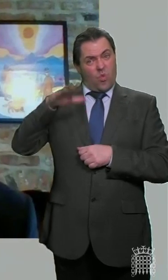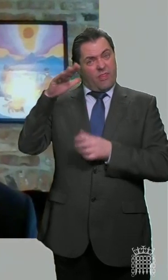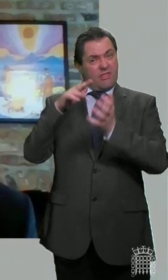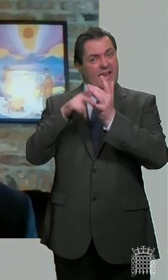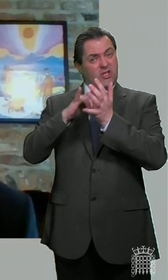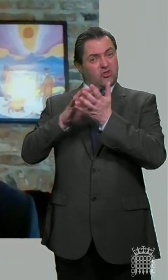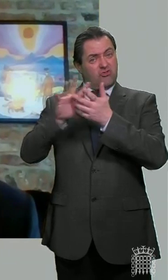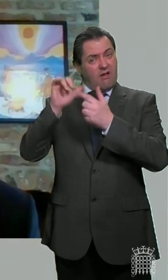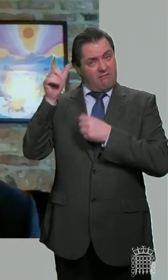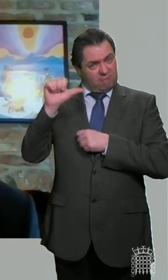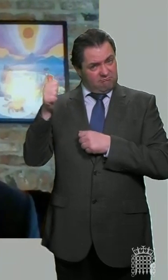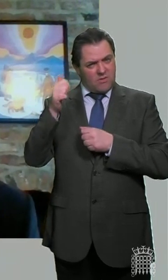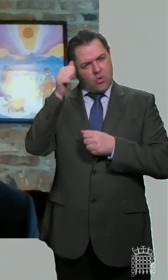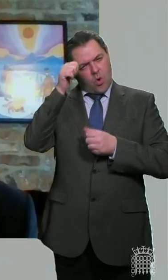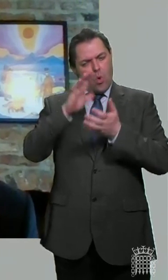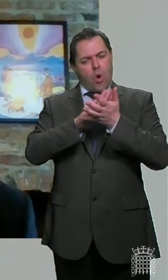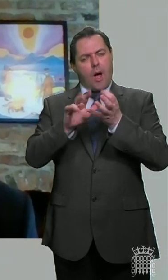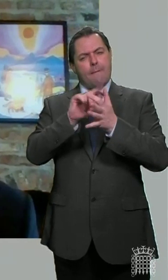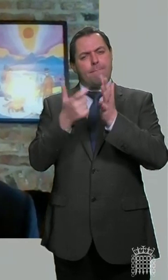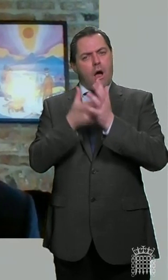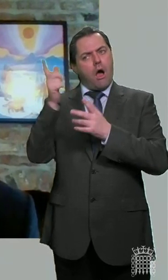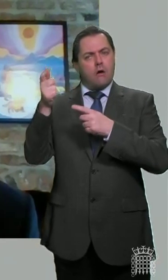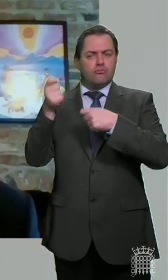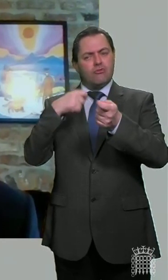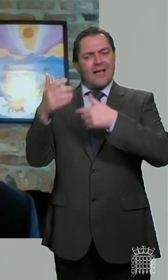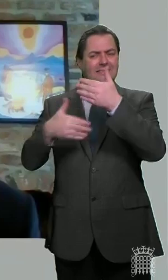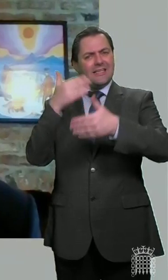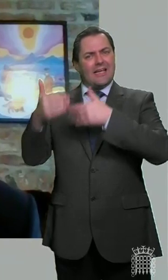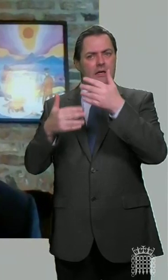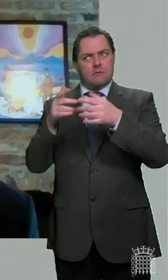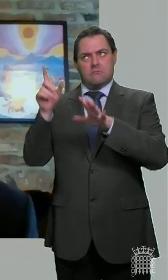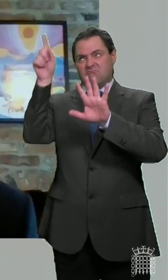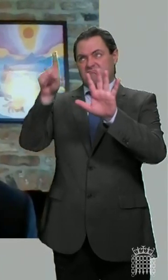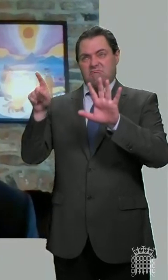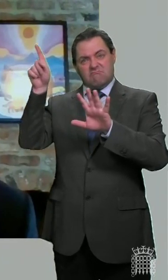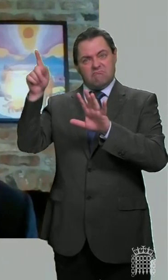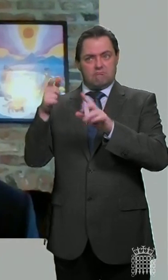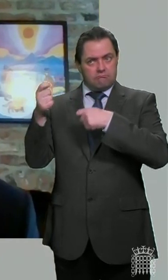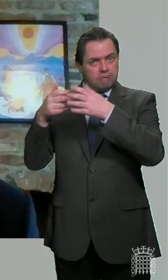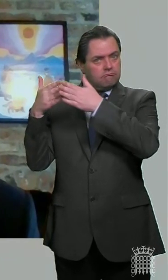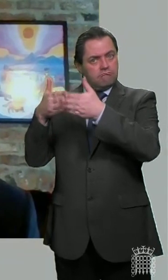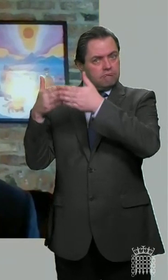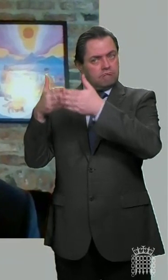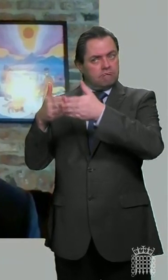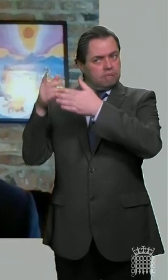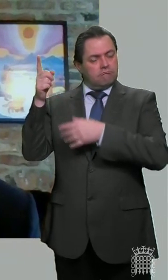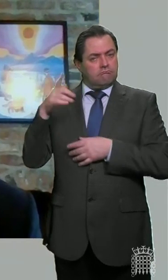He will know that the Humber is the biggest trading estuary in the country and that it contains the UK’s biggest port.